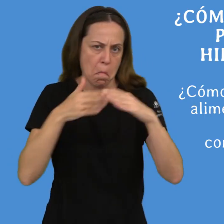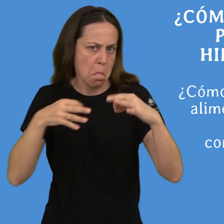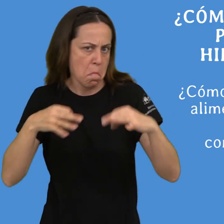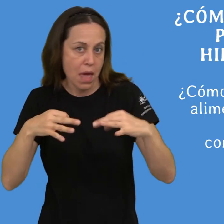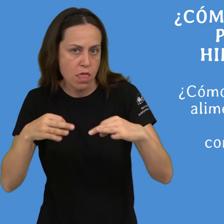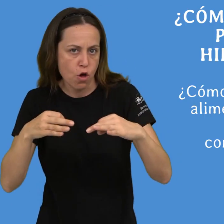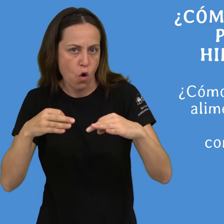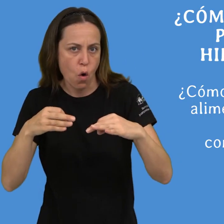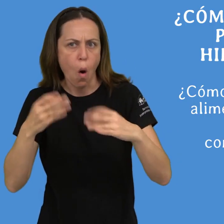normal